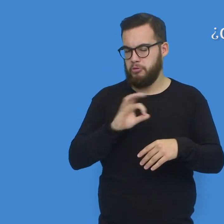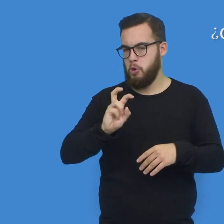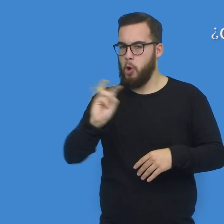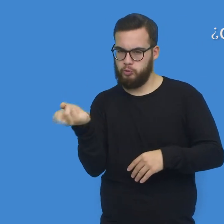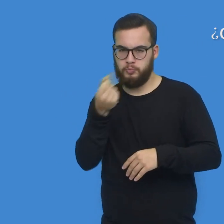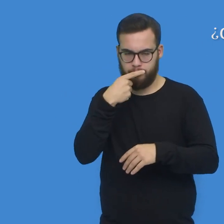otro